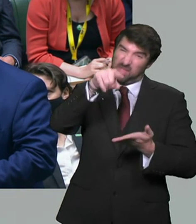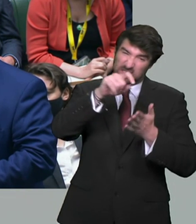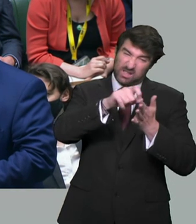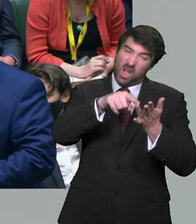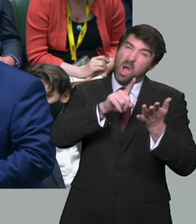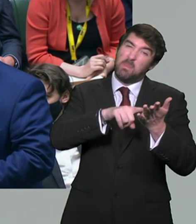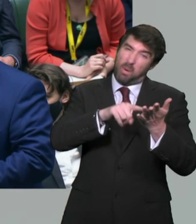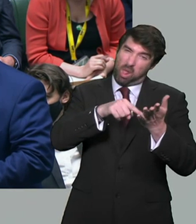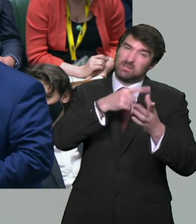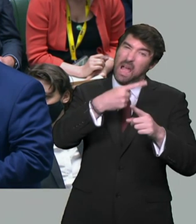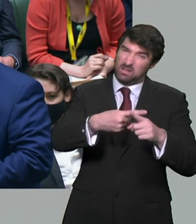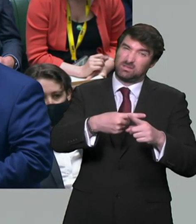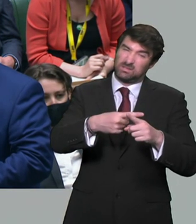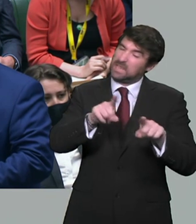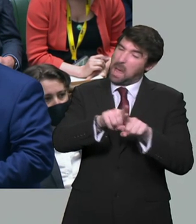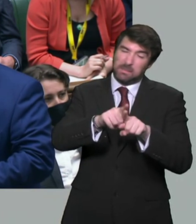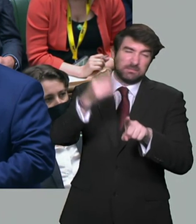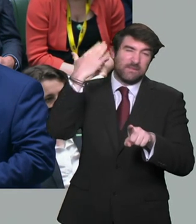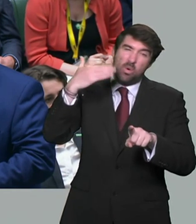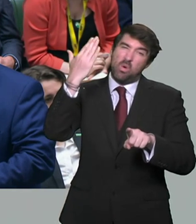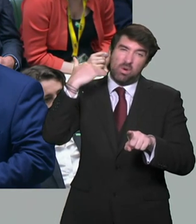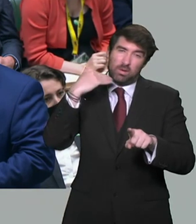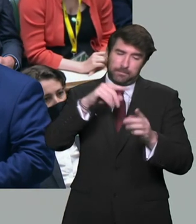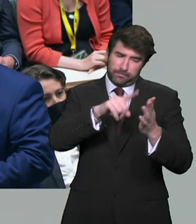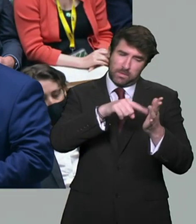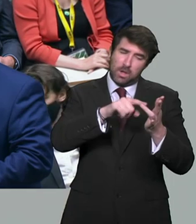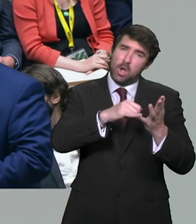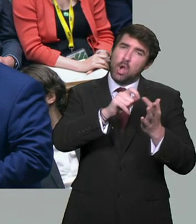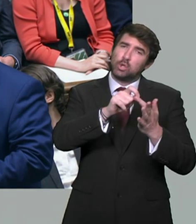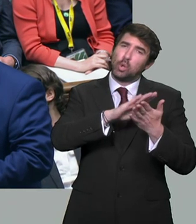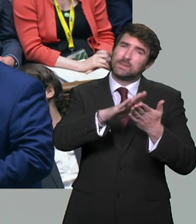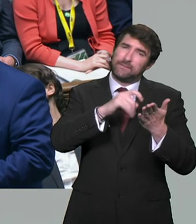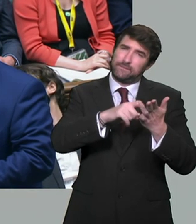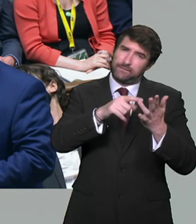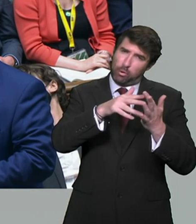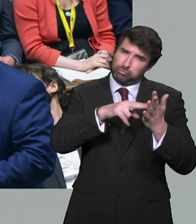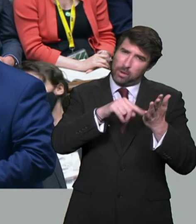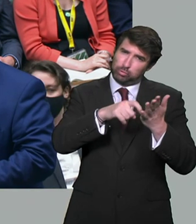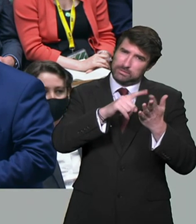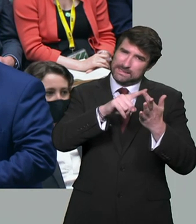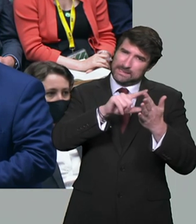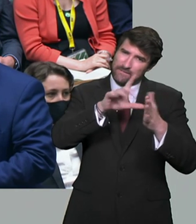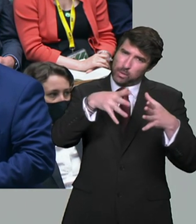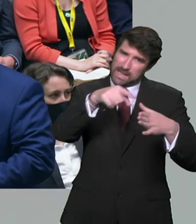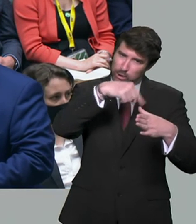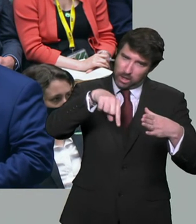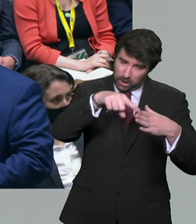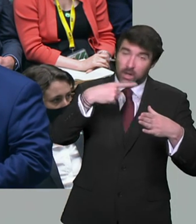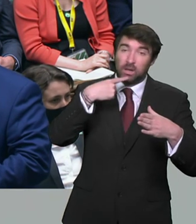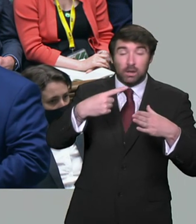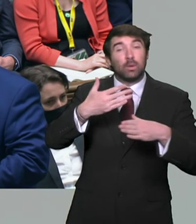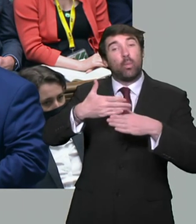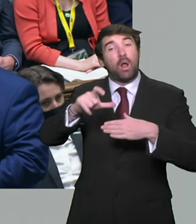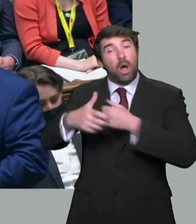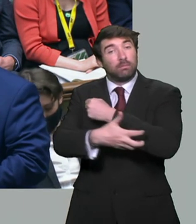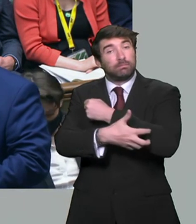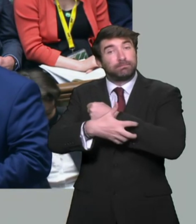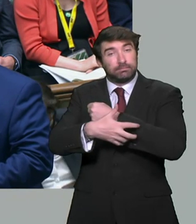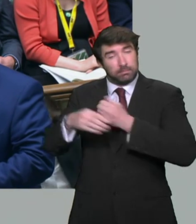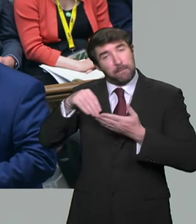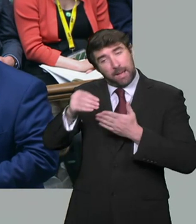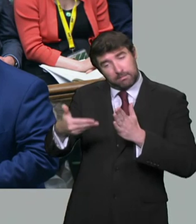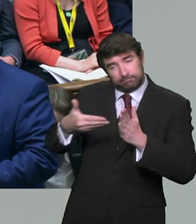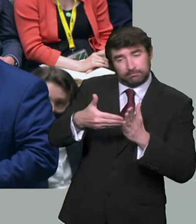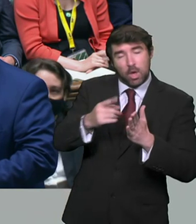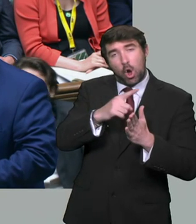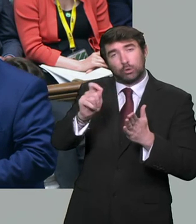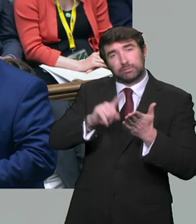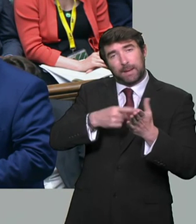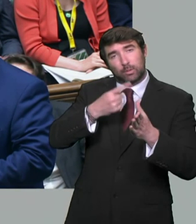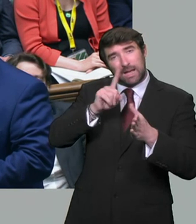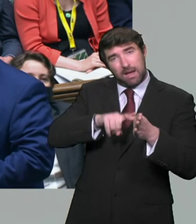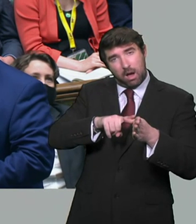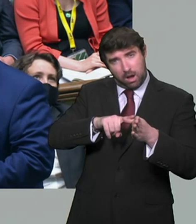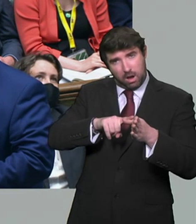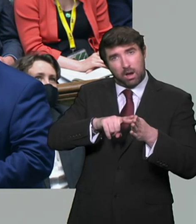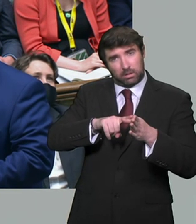The Joseph Rowntree Foundation estimates that around 2 million families on low incomes will now pay an average of an extra £100 a year because of the Prime Minister’s tax hike.